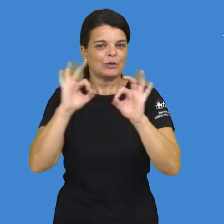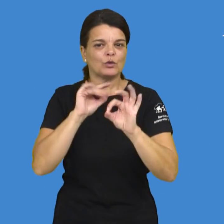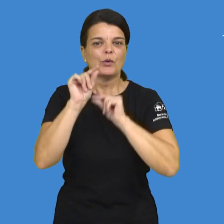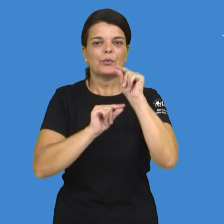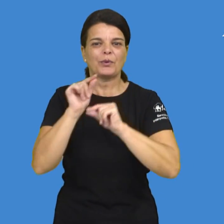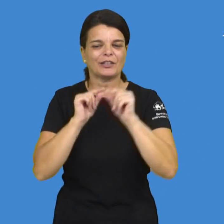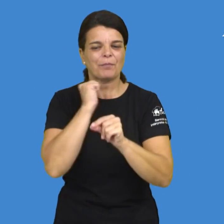virus